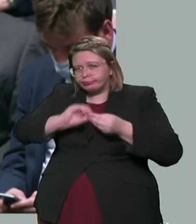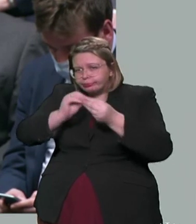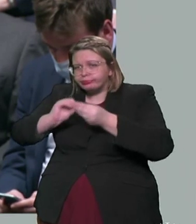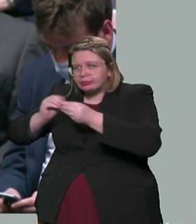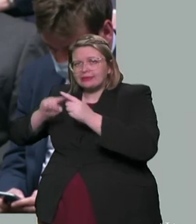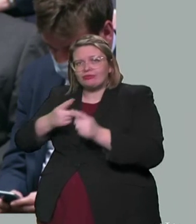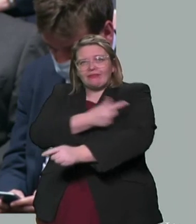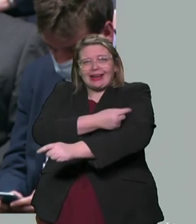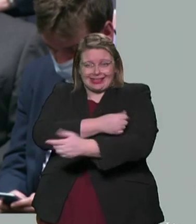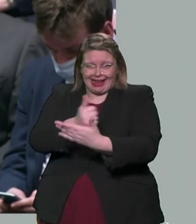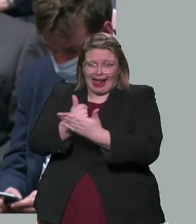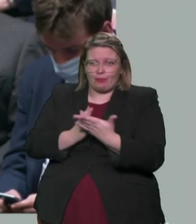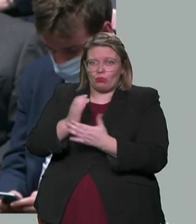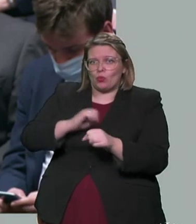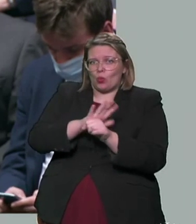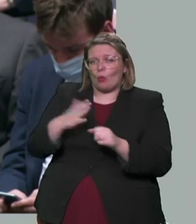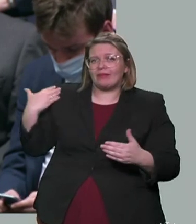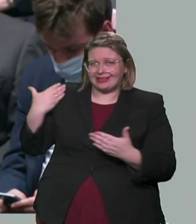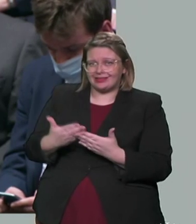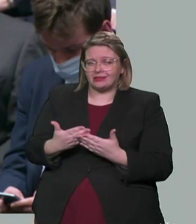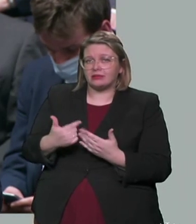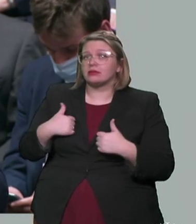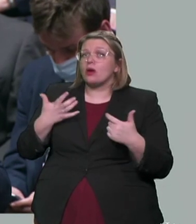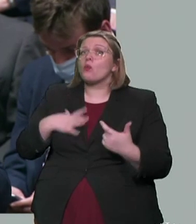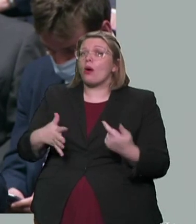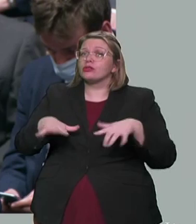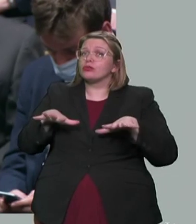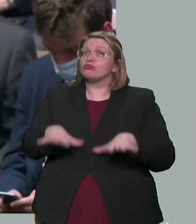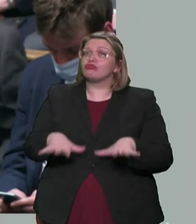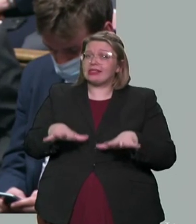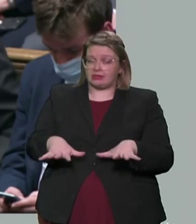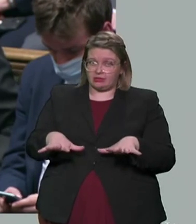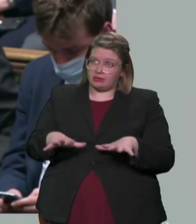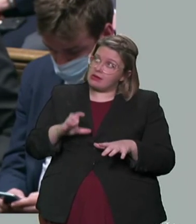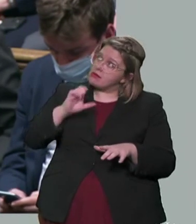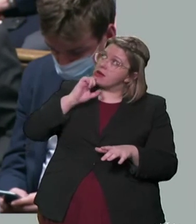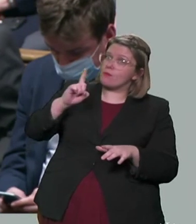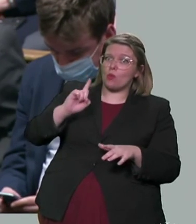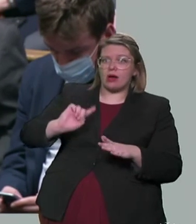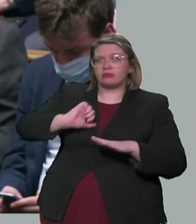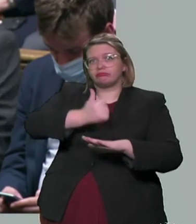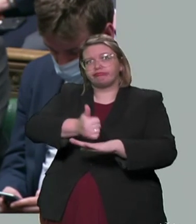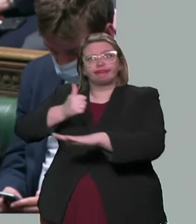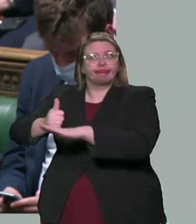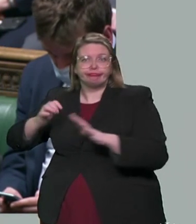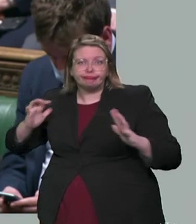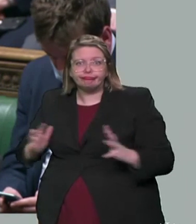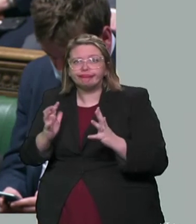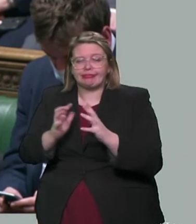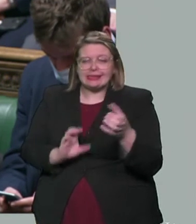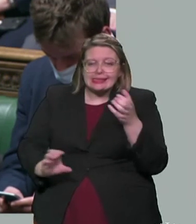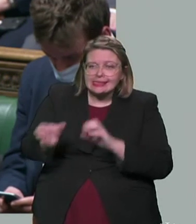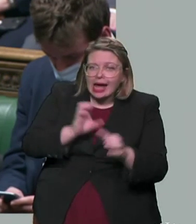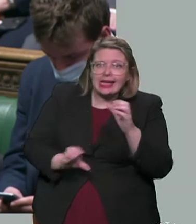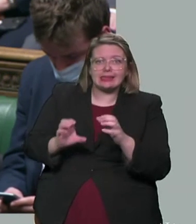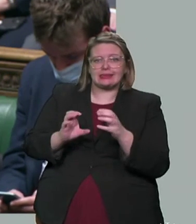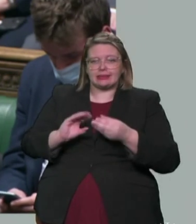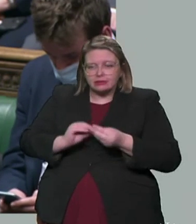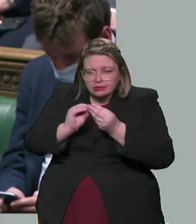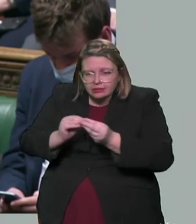The focus of the Department for Business, Energy and Industrial Strategy on making the UK the best place to practise life sciences and to innovate is therefore welcome, as is its cluster strategy.